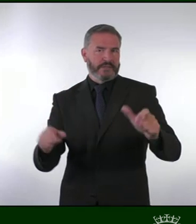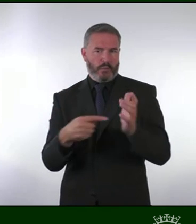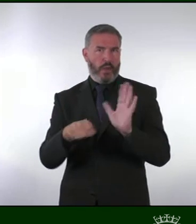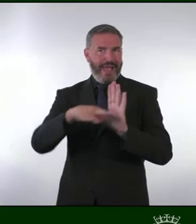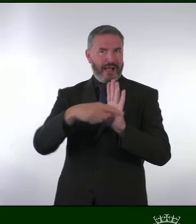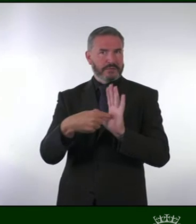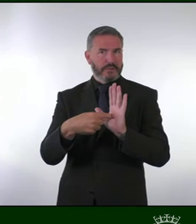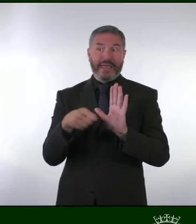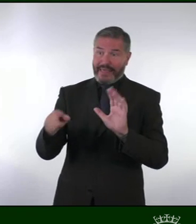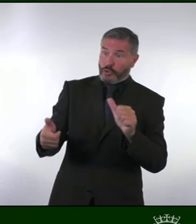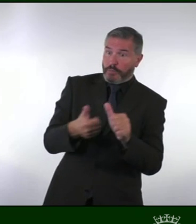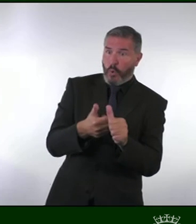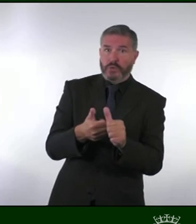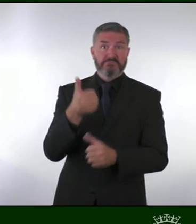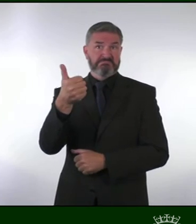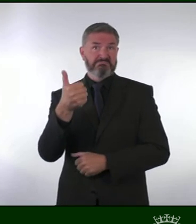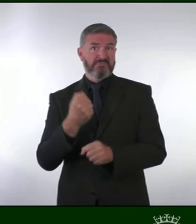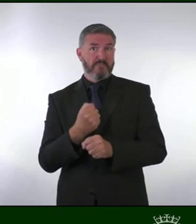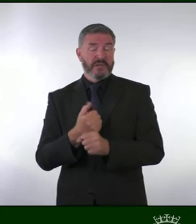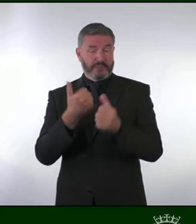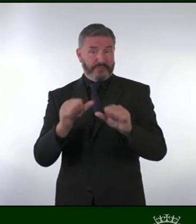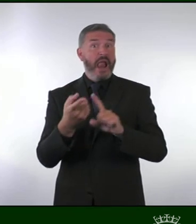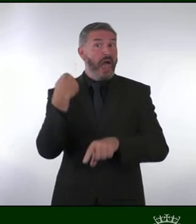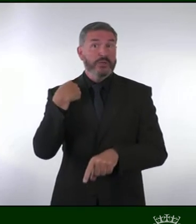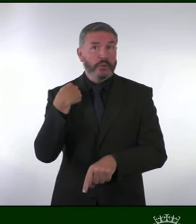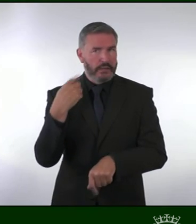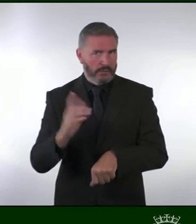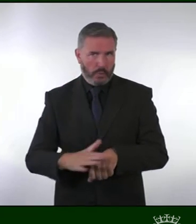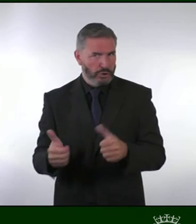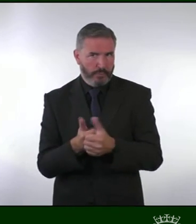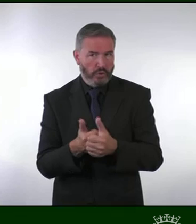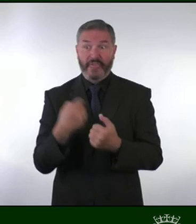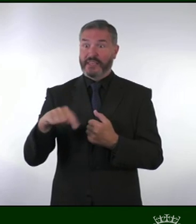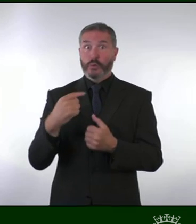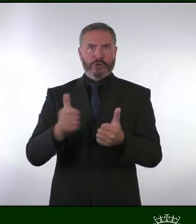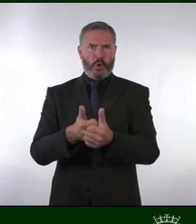I am delighted that the right honourable and learned Gentleman now supports the Government, but last week, of course, he did not support the Government.